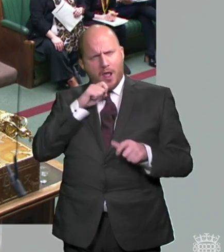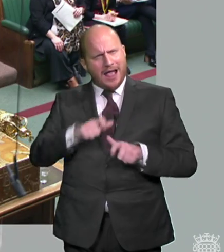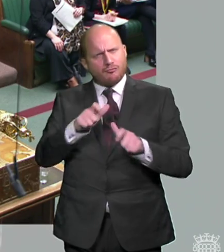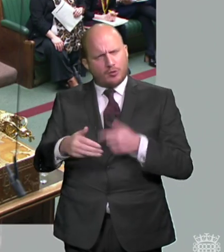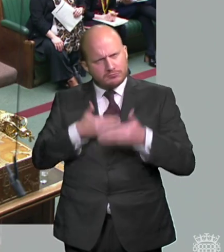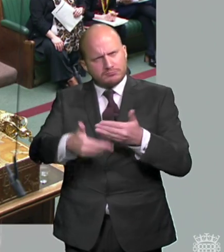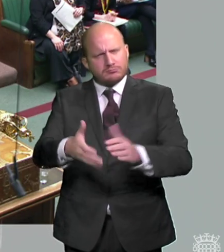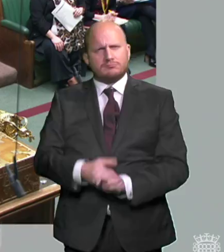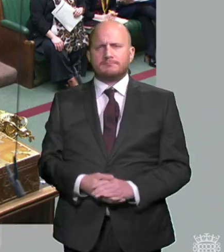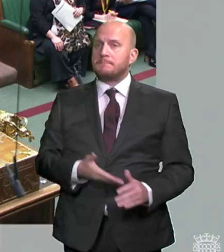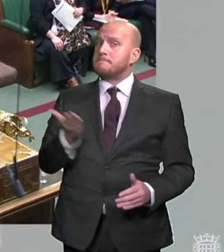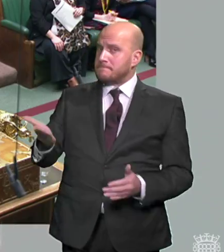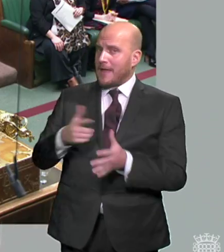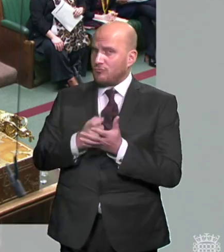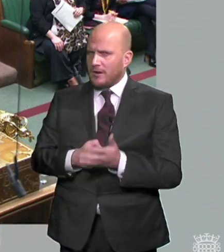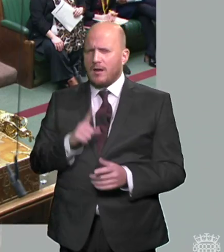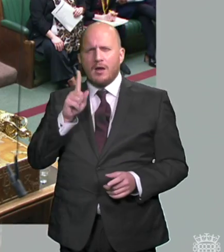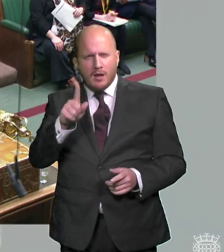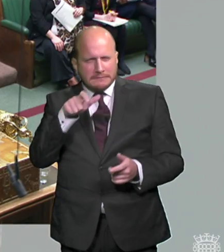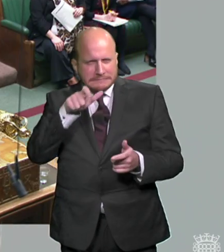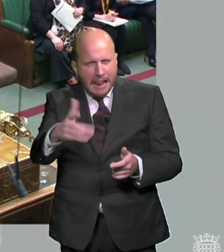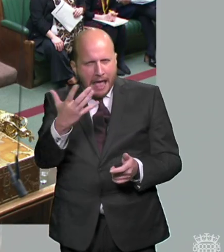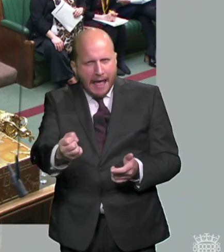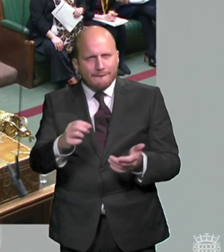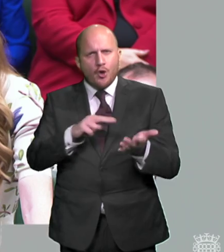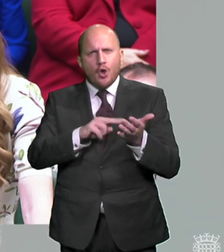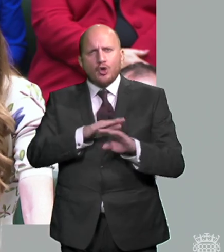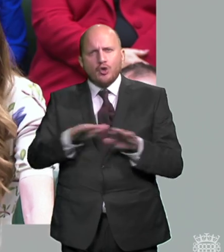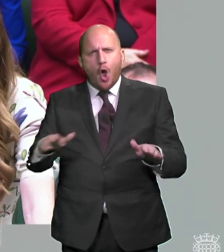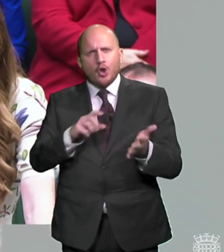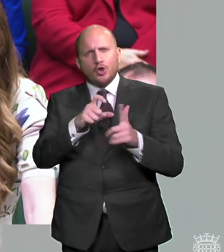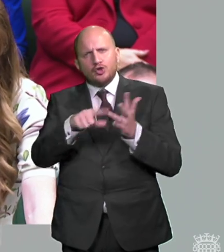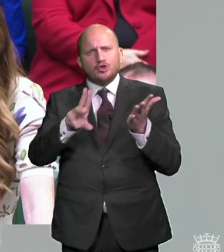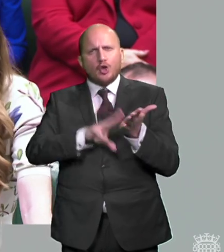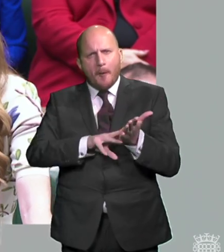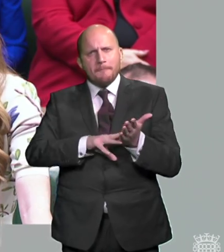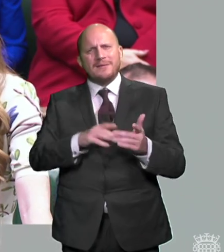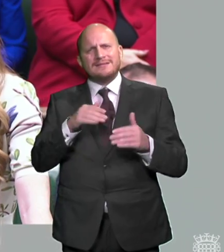I notice that non-dom status has not been abolished, Mr Speaker.